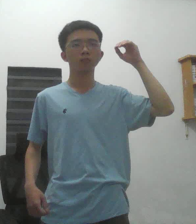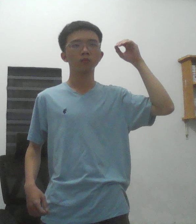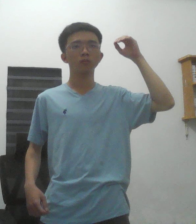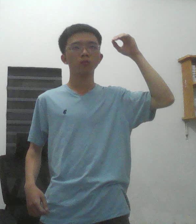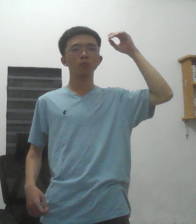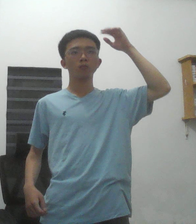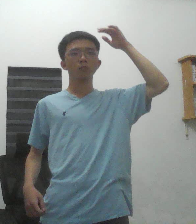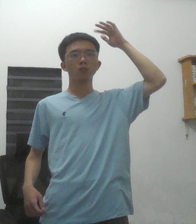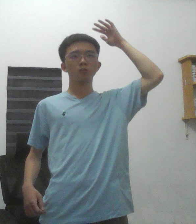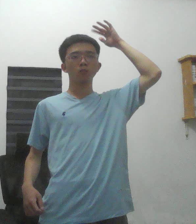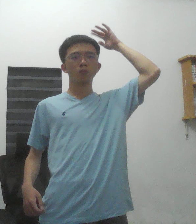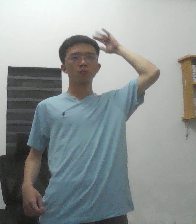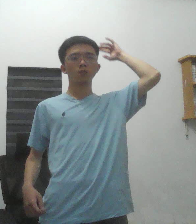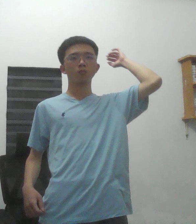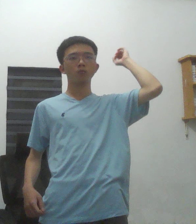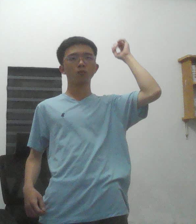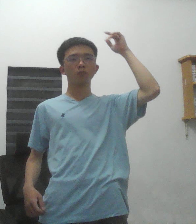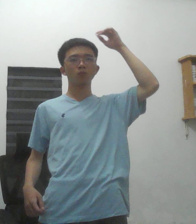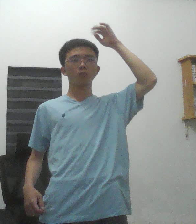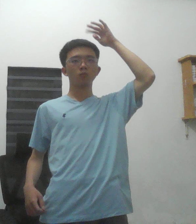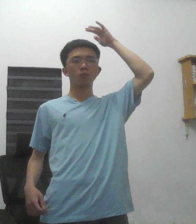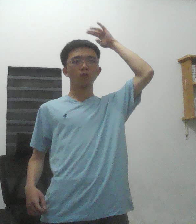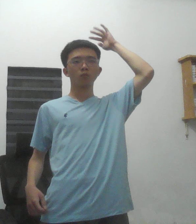vo ly